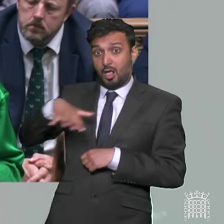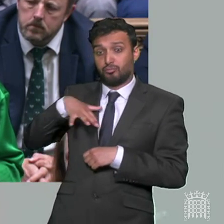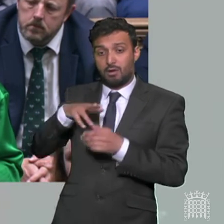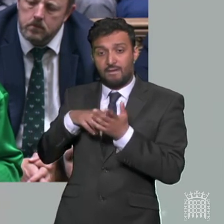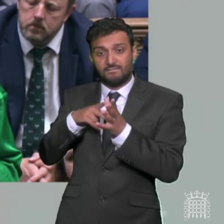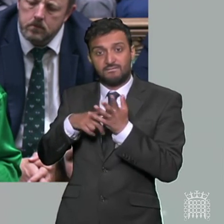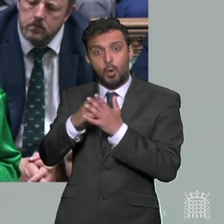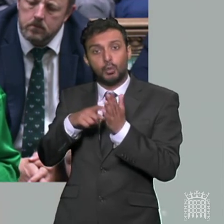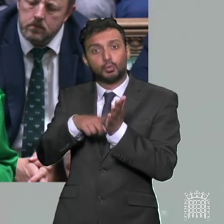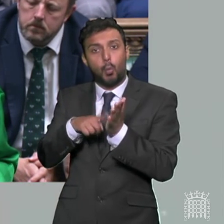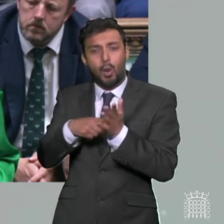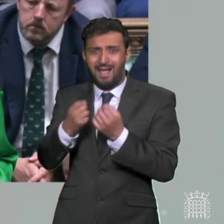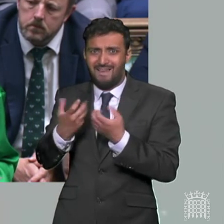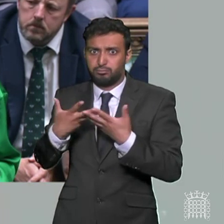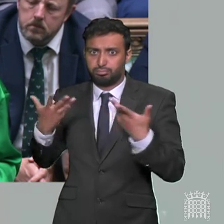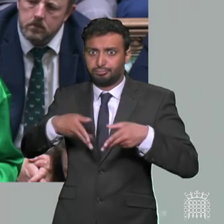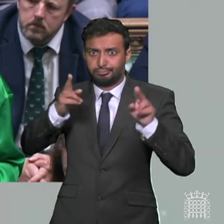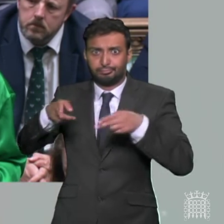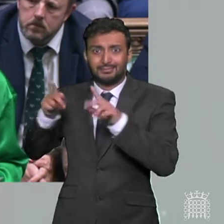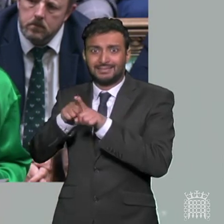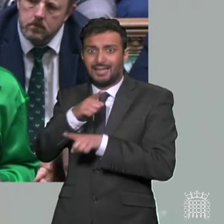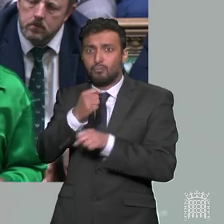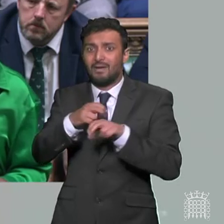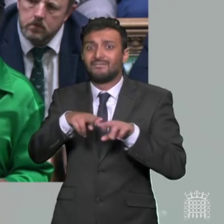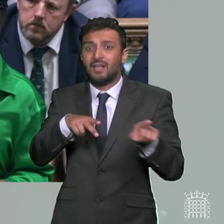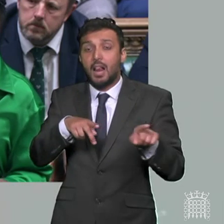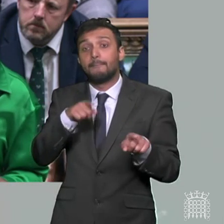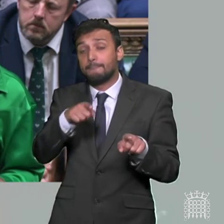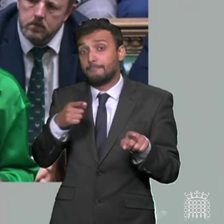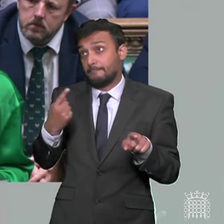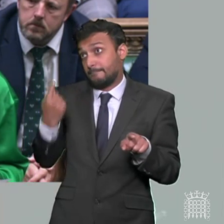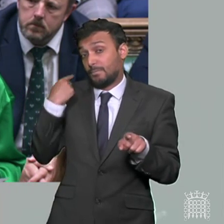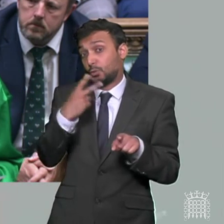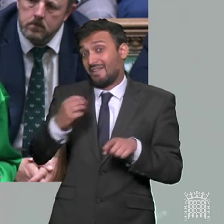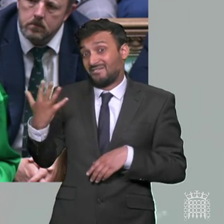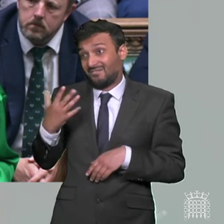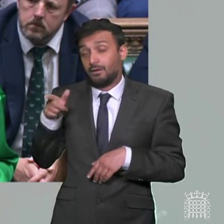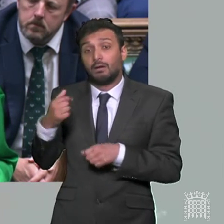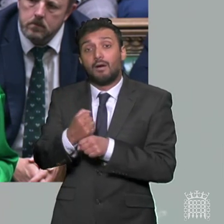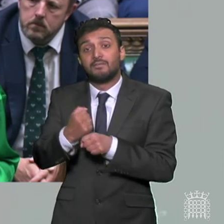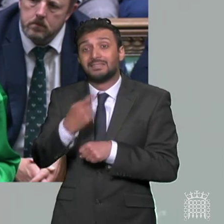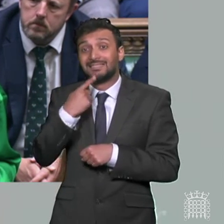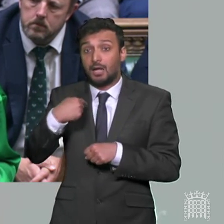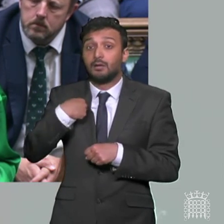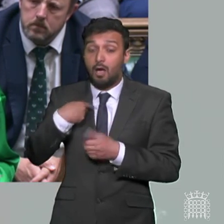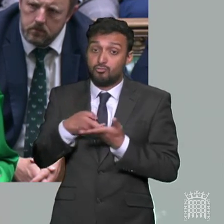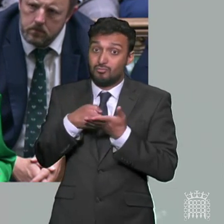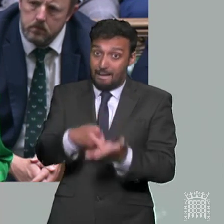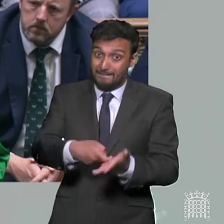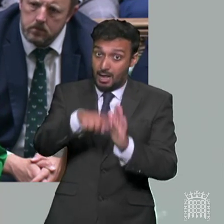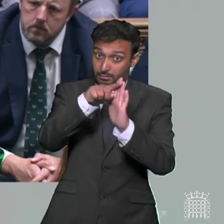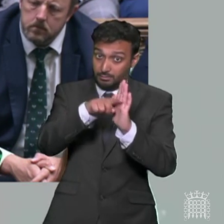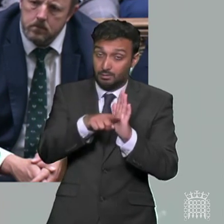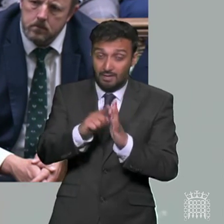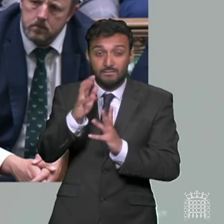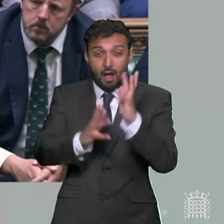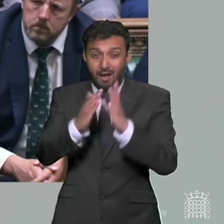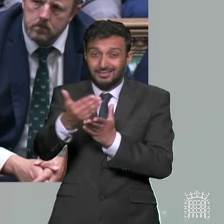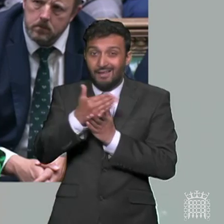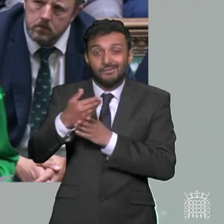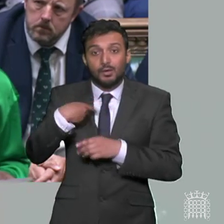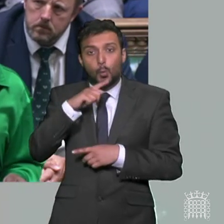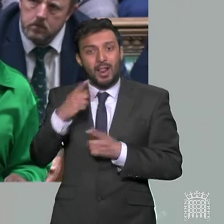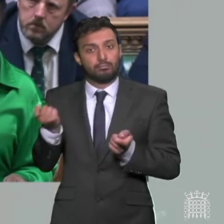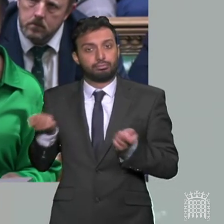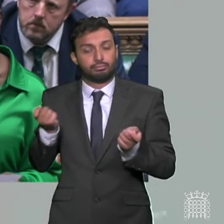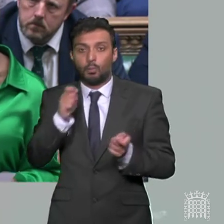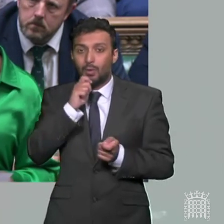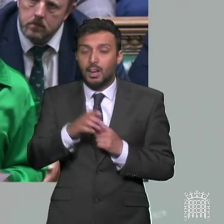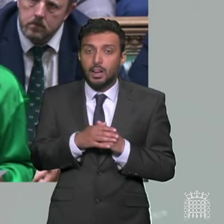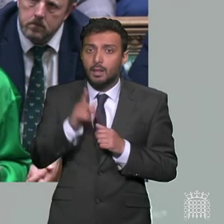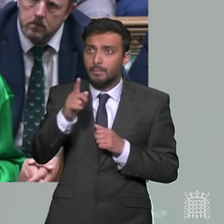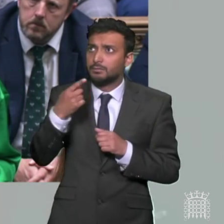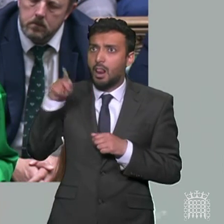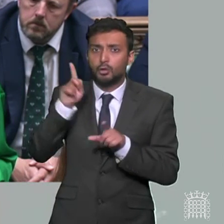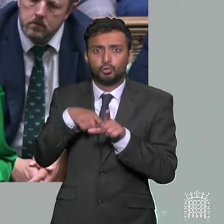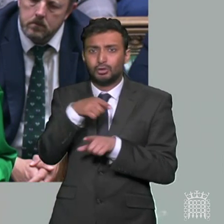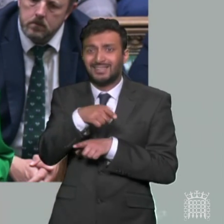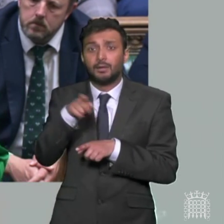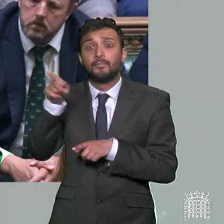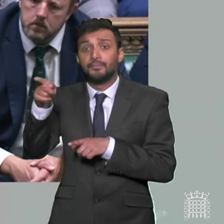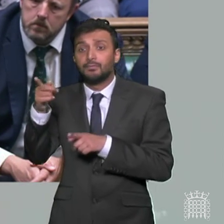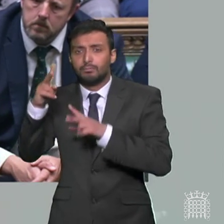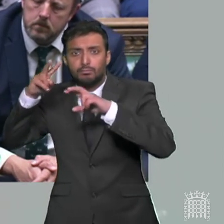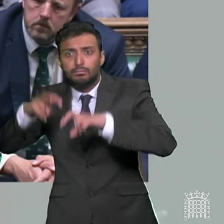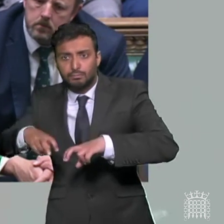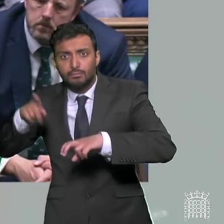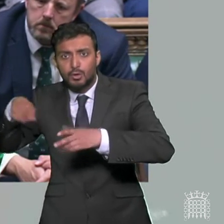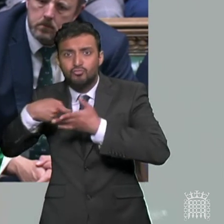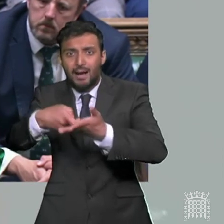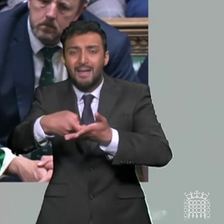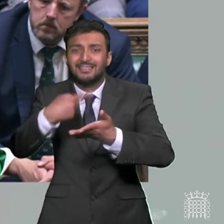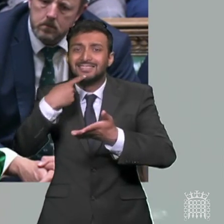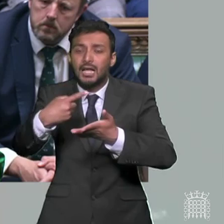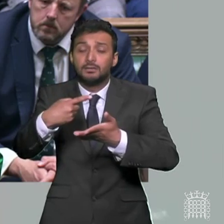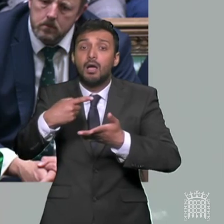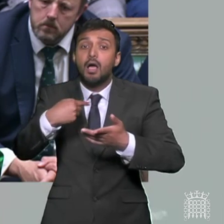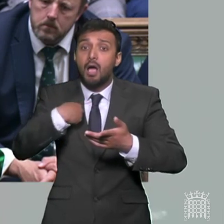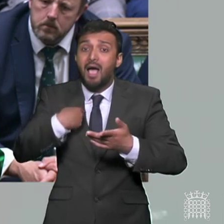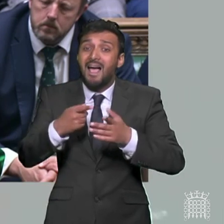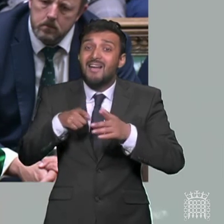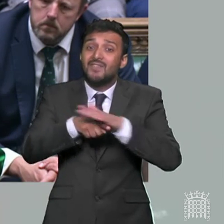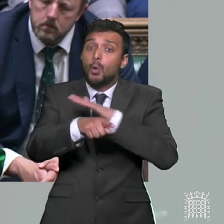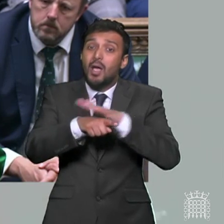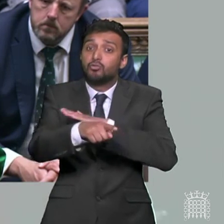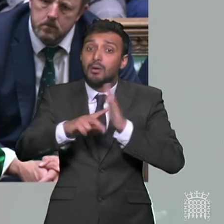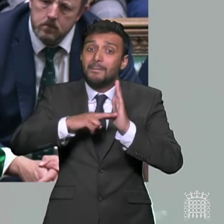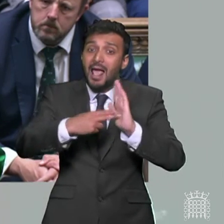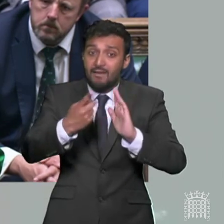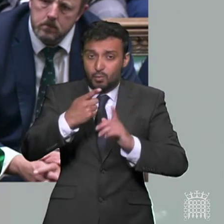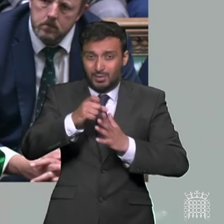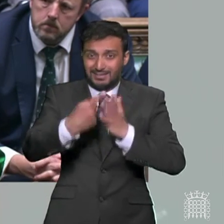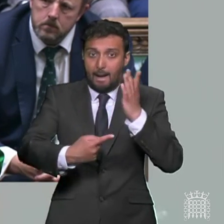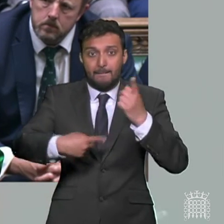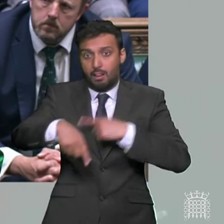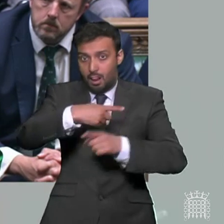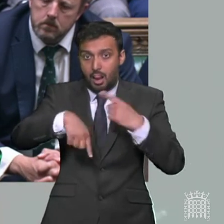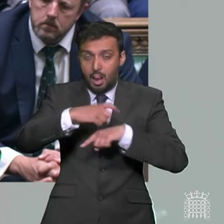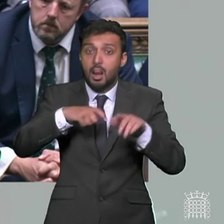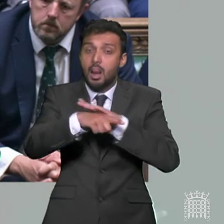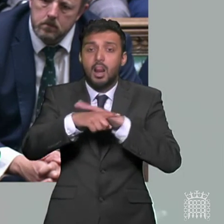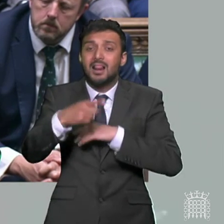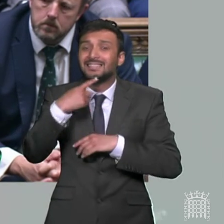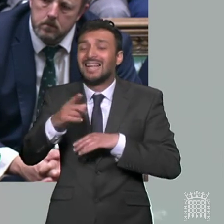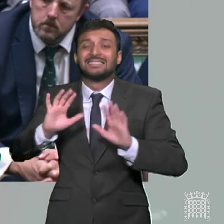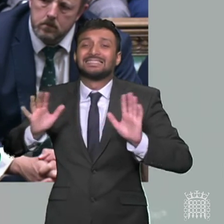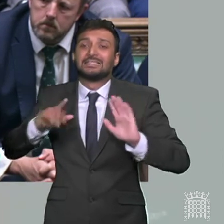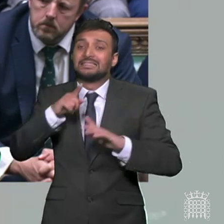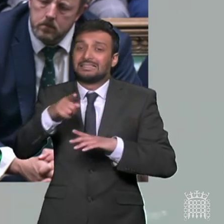In 2019, the Prime Minister rightly told this House that where the inquiry recommends Government responsibility for fire safety, “we will legislate accordingly.” But last week the Government dropped the inquiry’s recommendation that a personal evacuation plan should be in place for disabled residents, claiming basic safety would be too expensive.